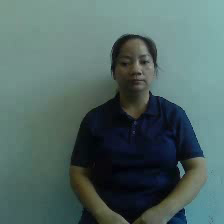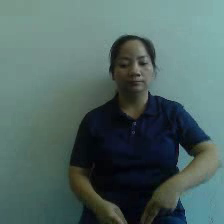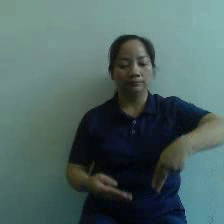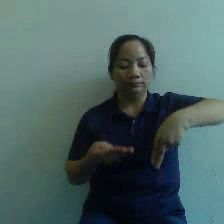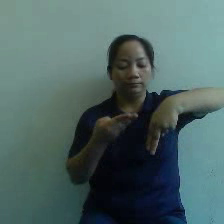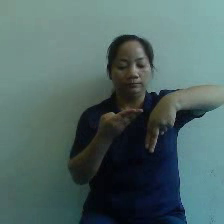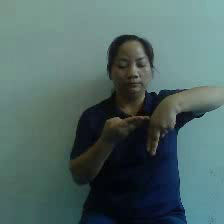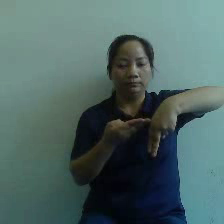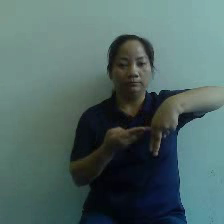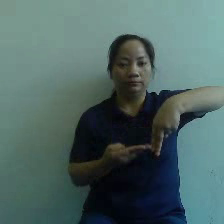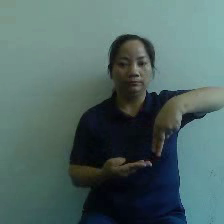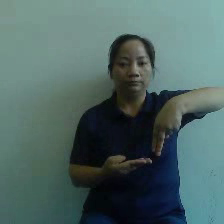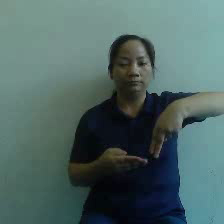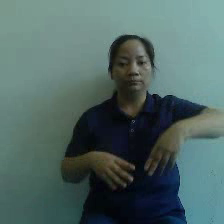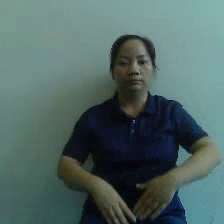Cơ thể